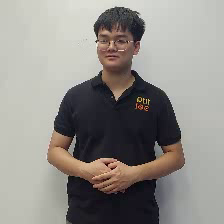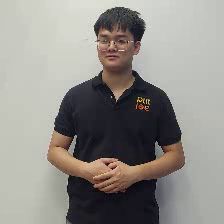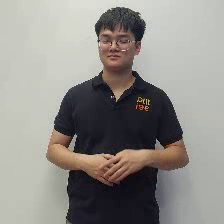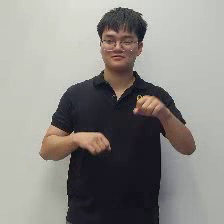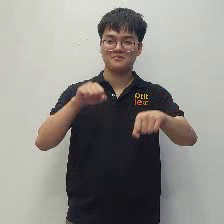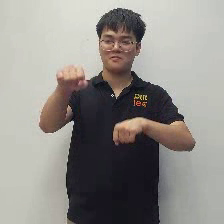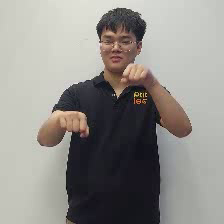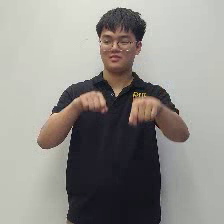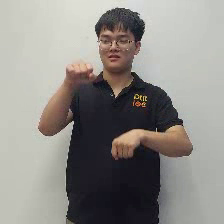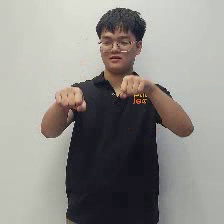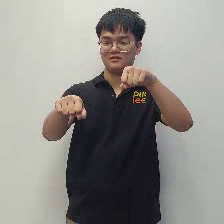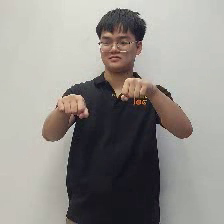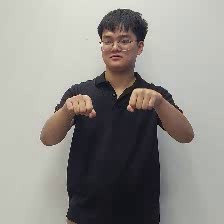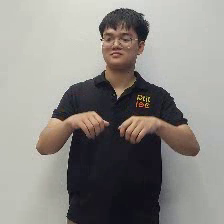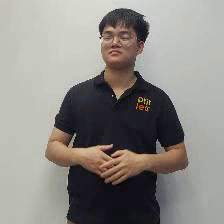Xe đạp